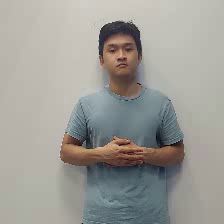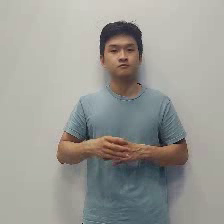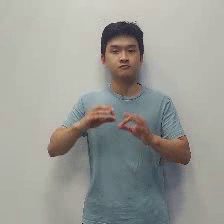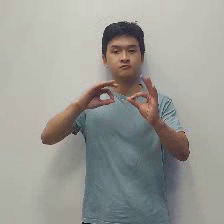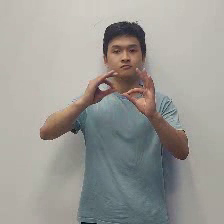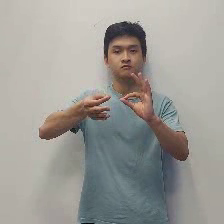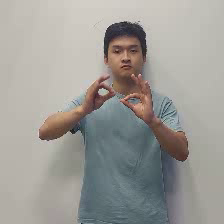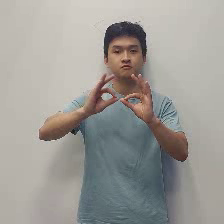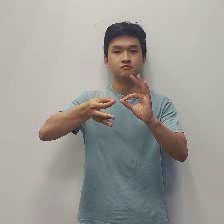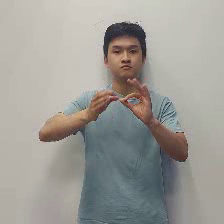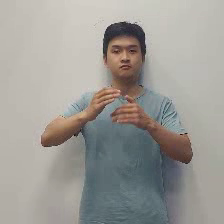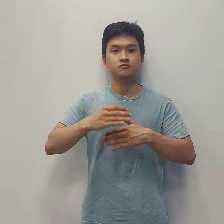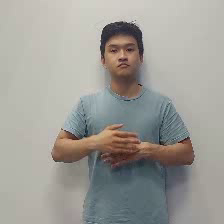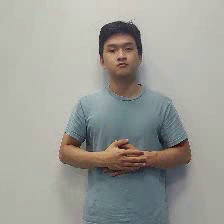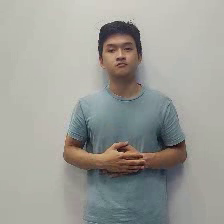Rau